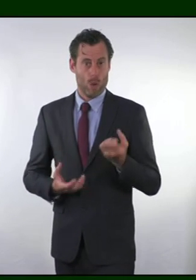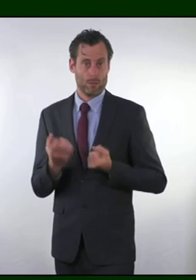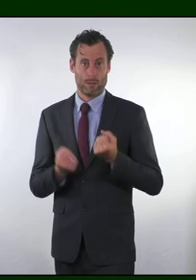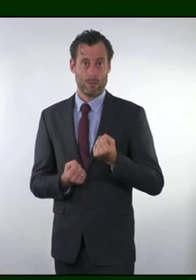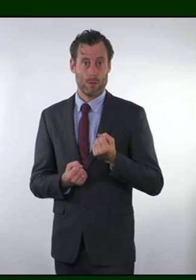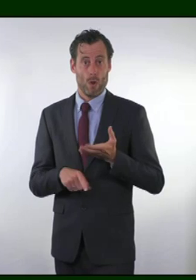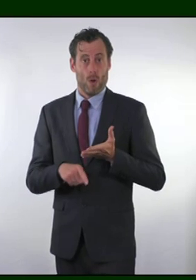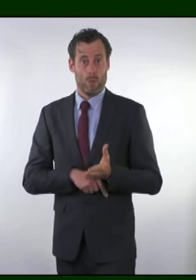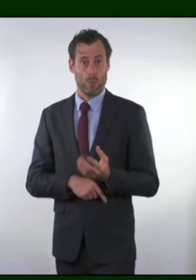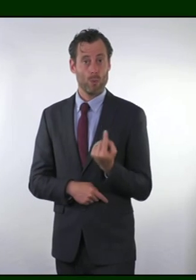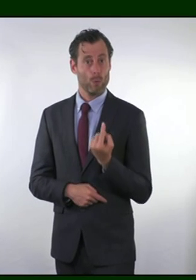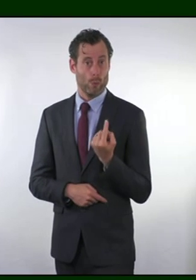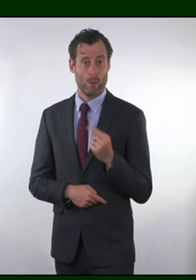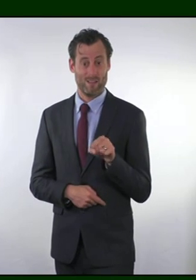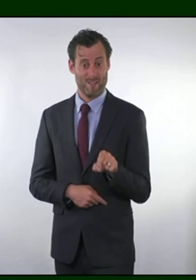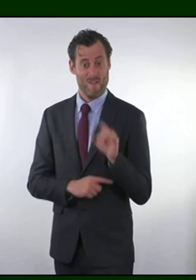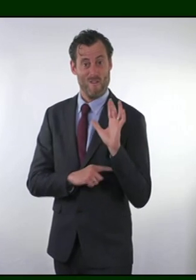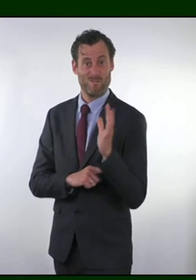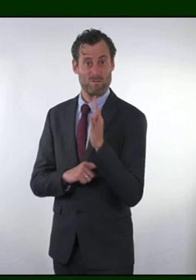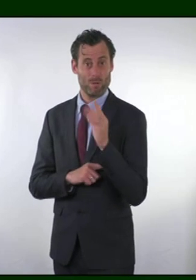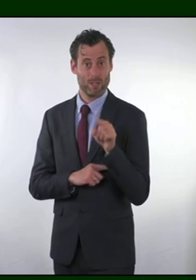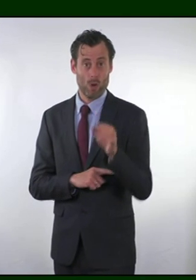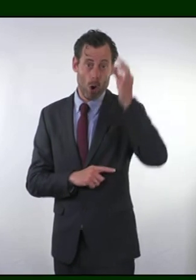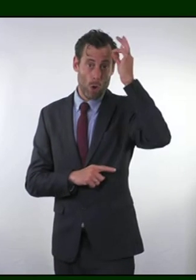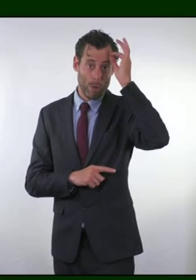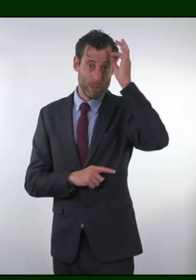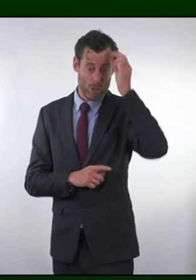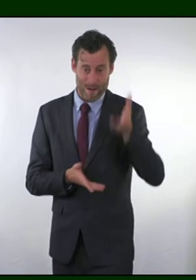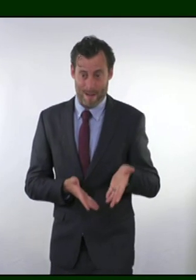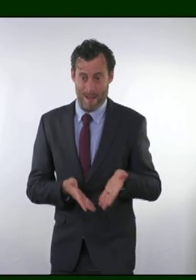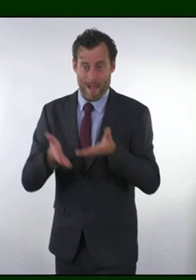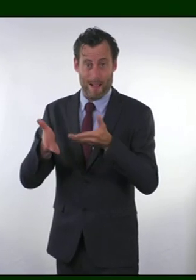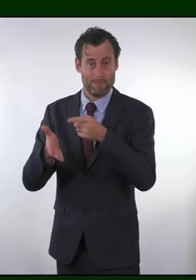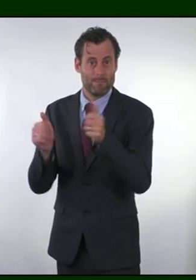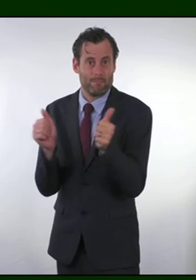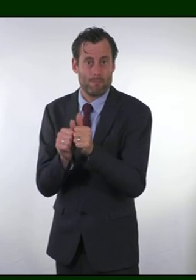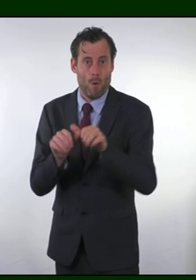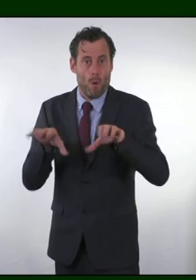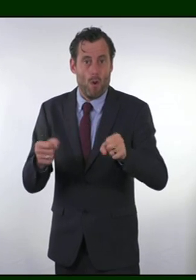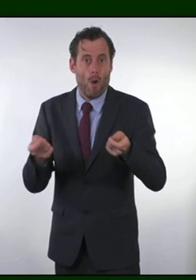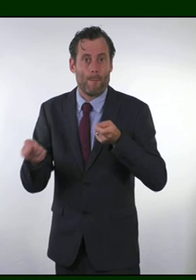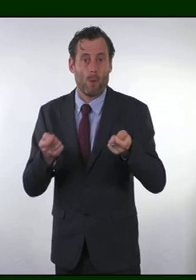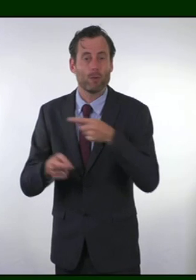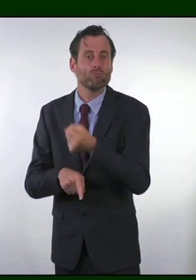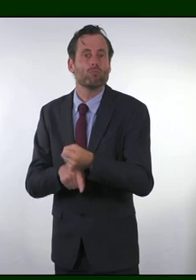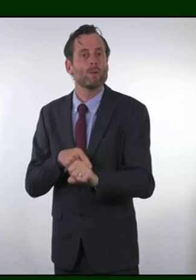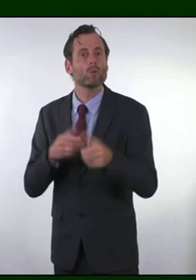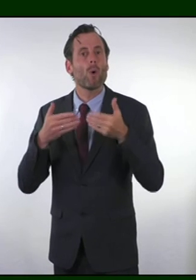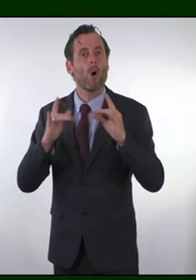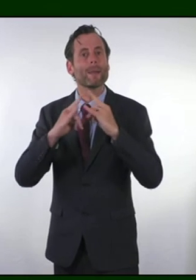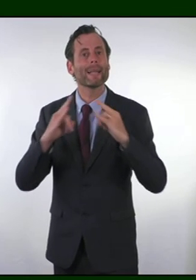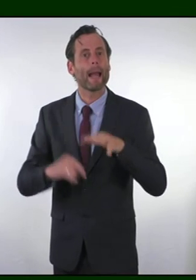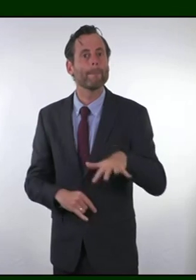company to whom the Forestry Commission handed a monopoly refusing to open its campsites.